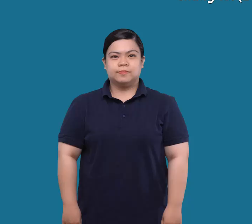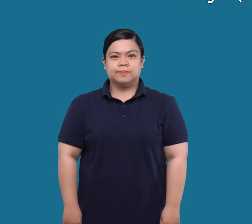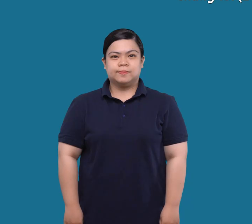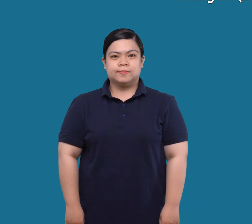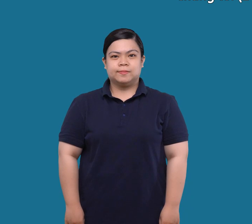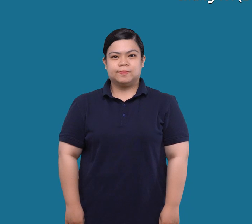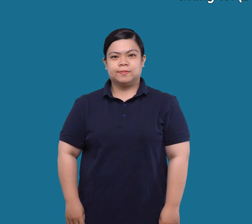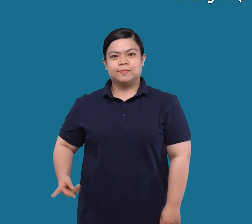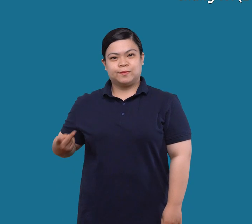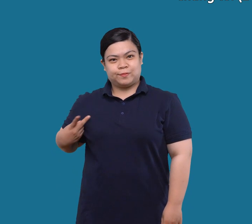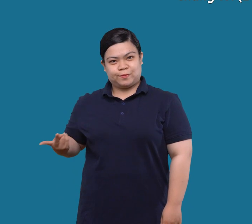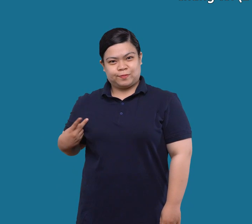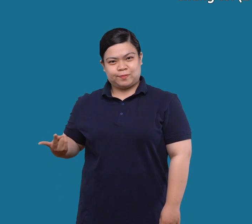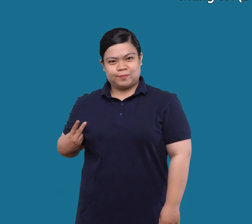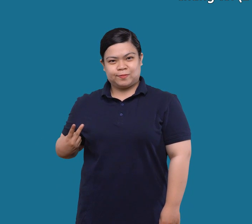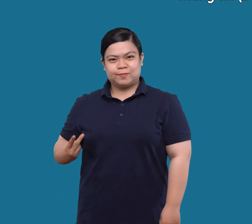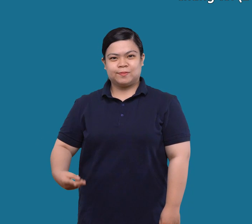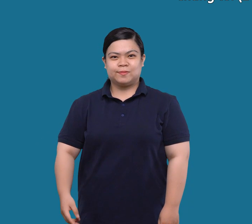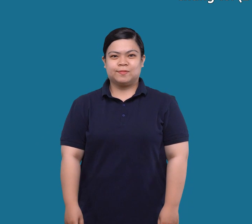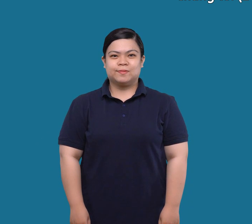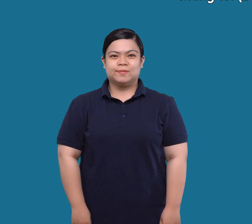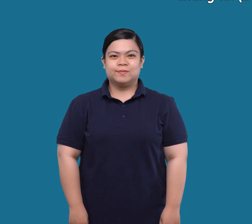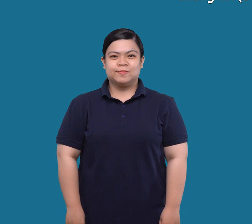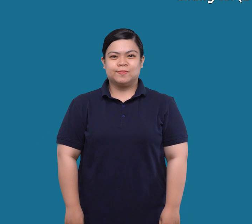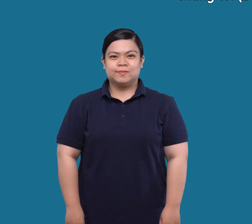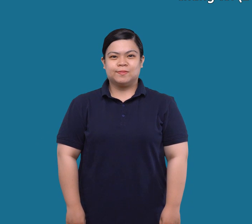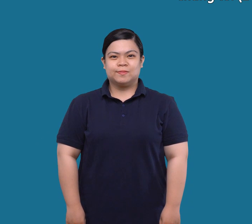chúng tôi (2 người) (đại từ)